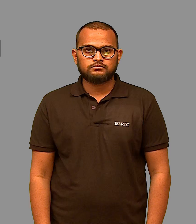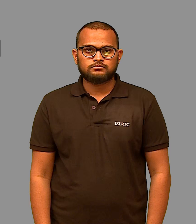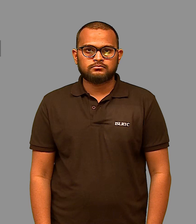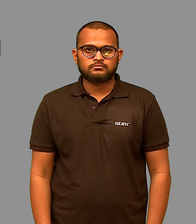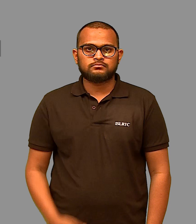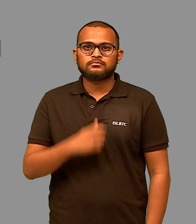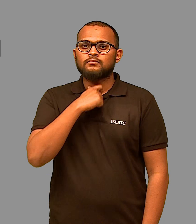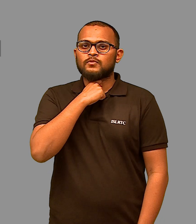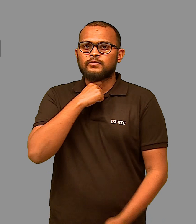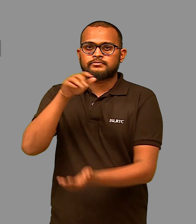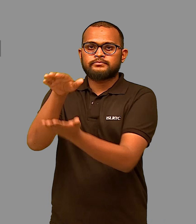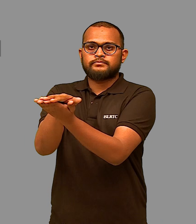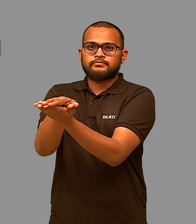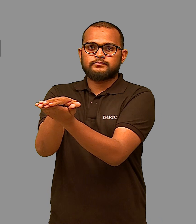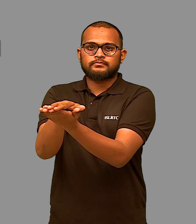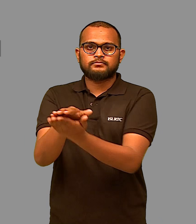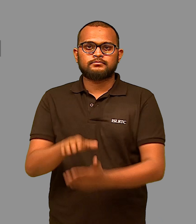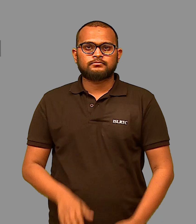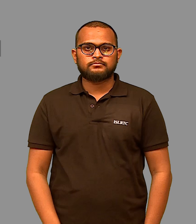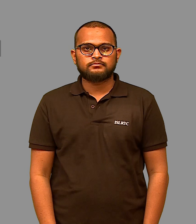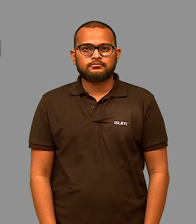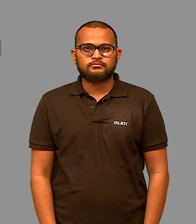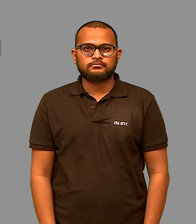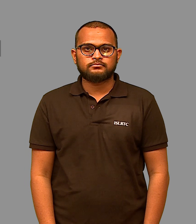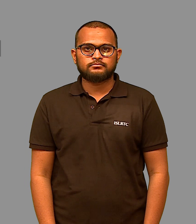Oath